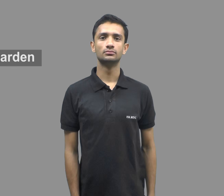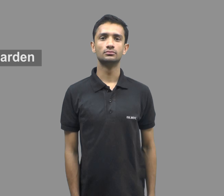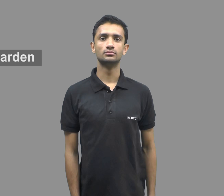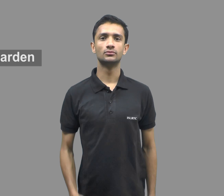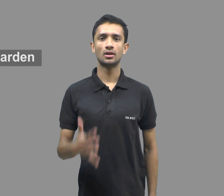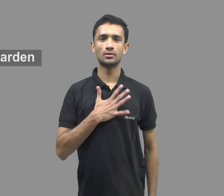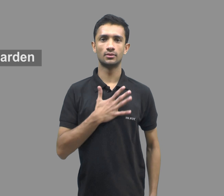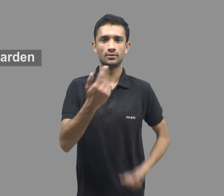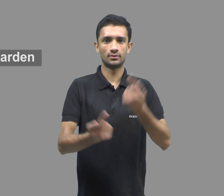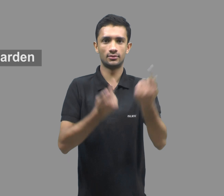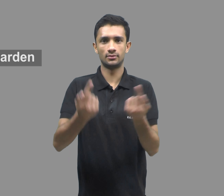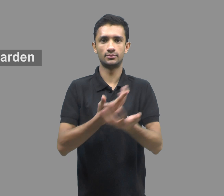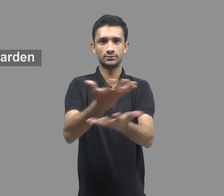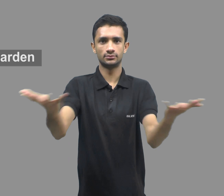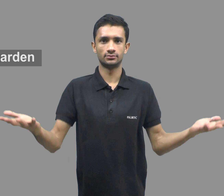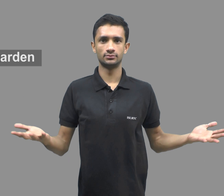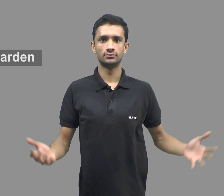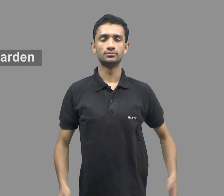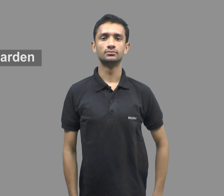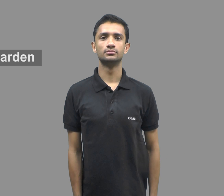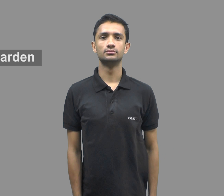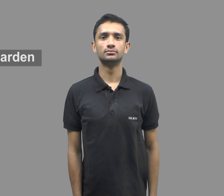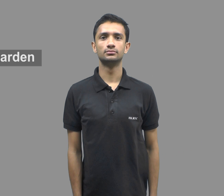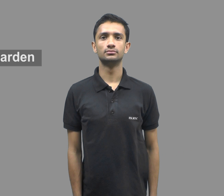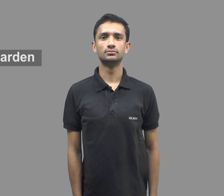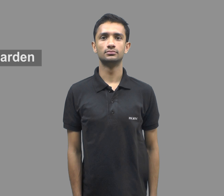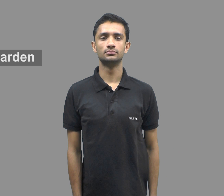Garden